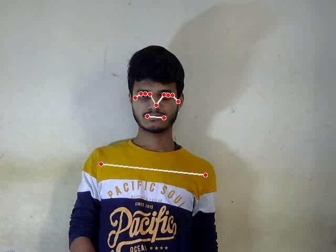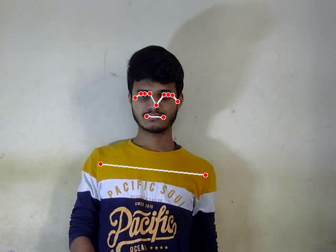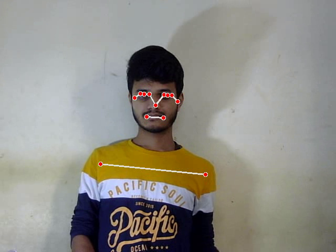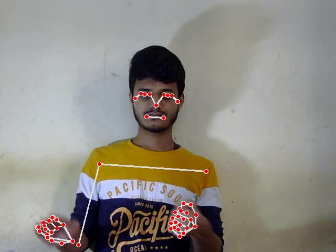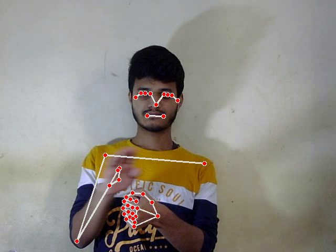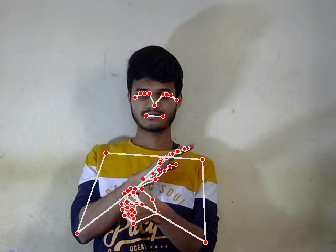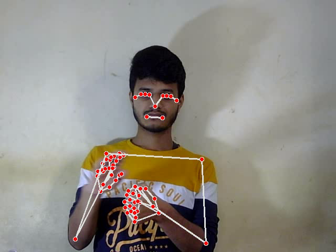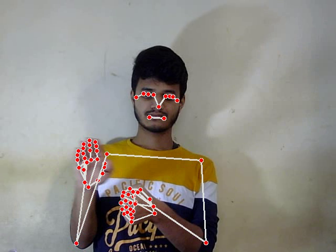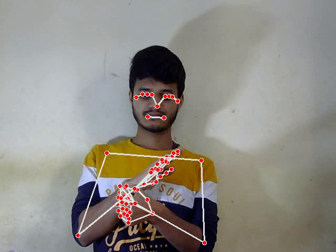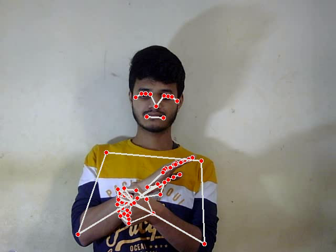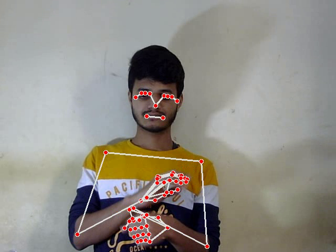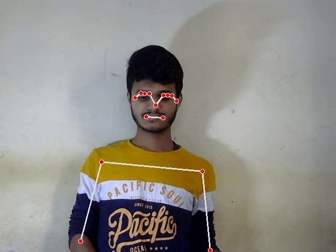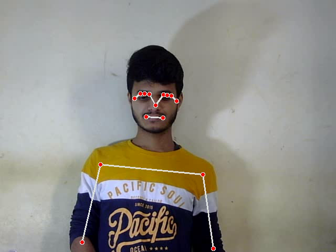busy